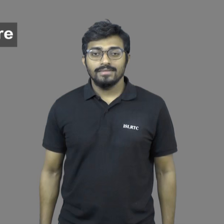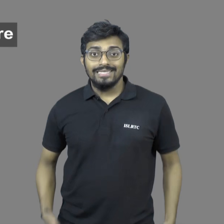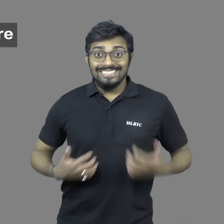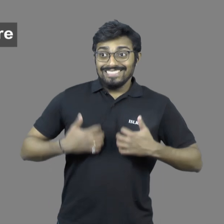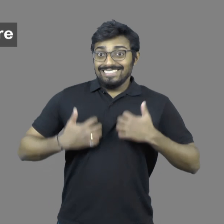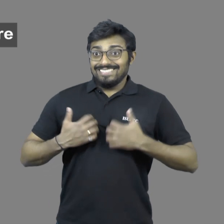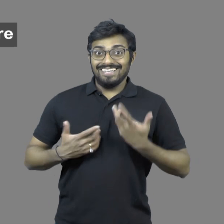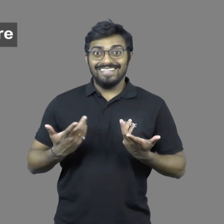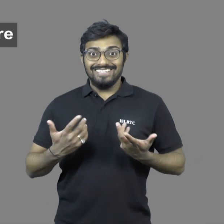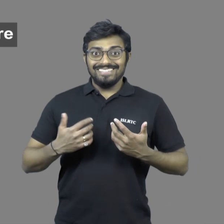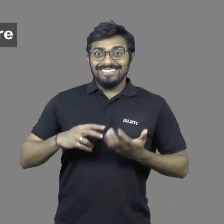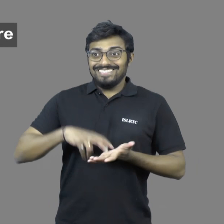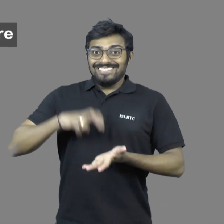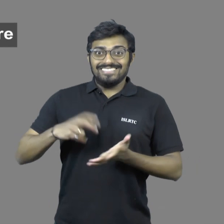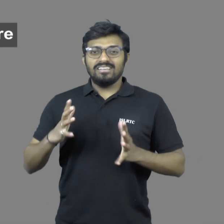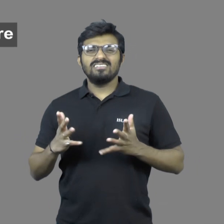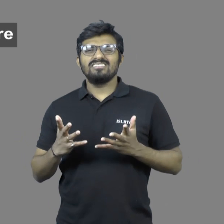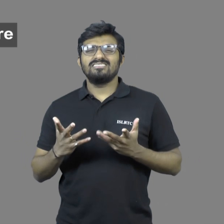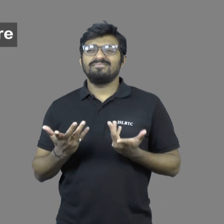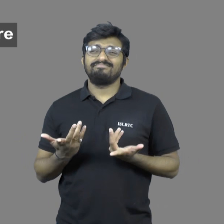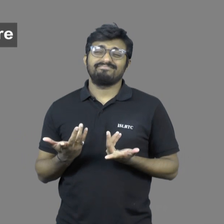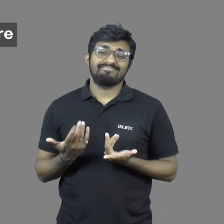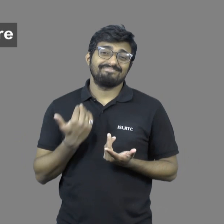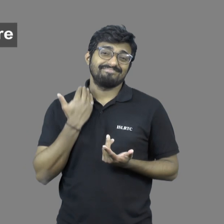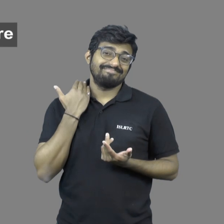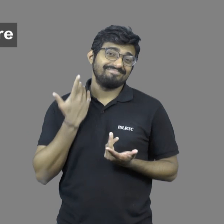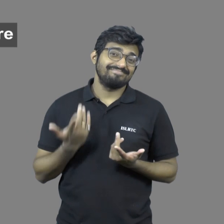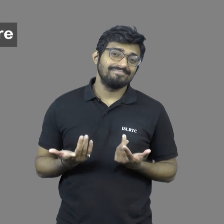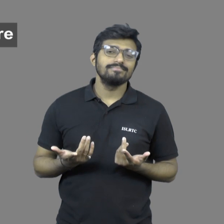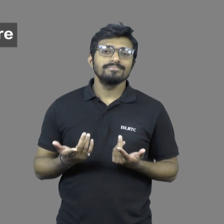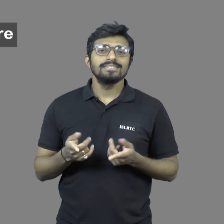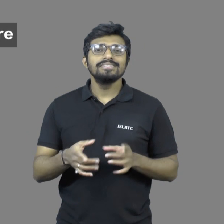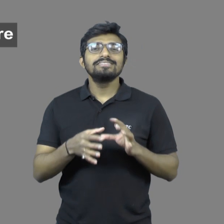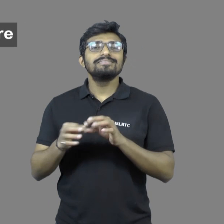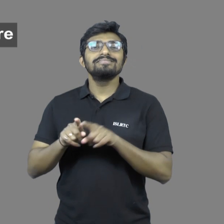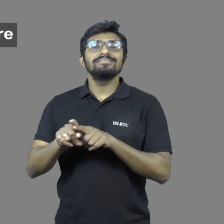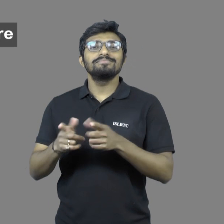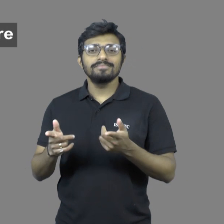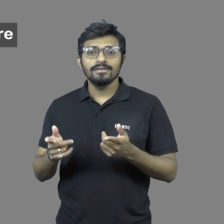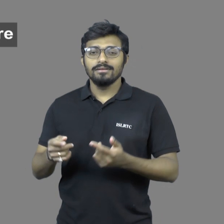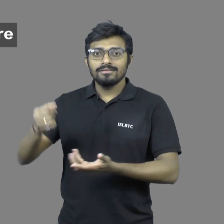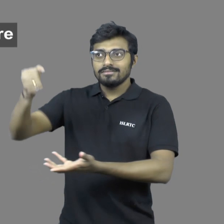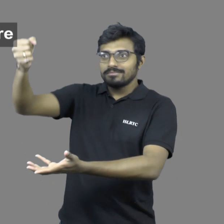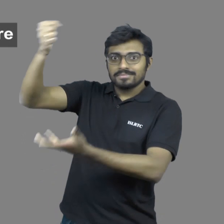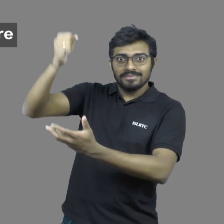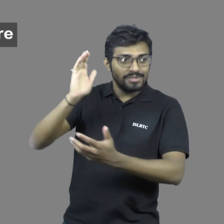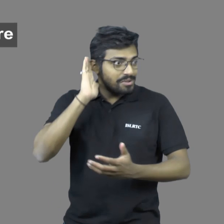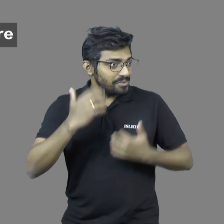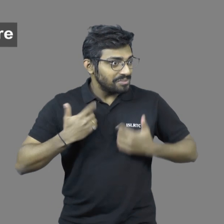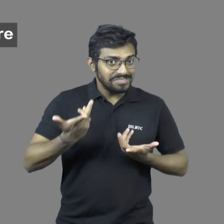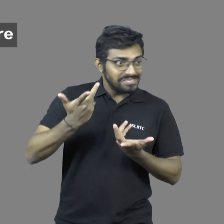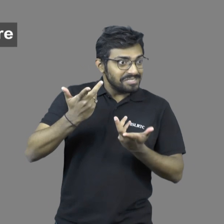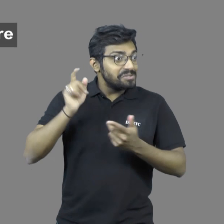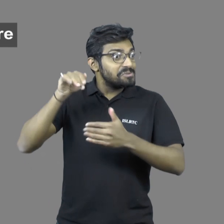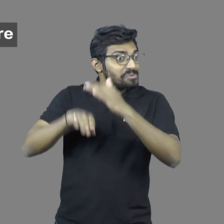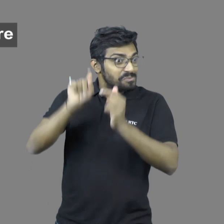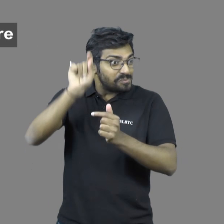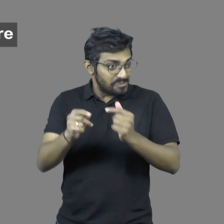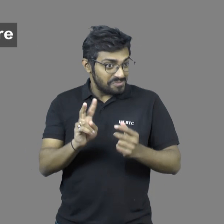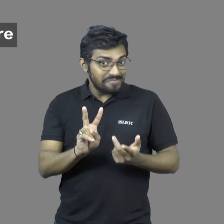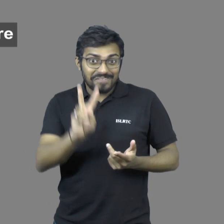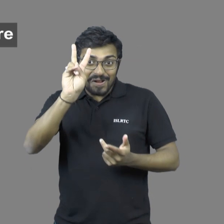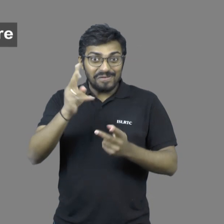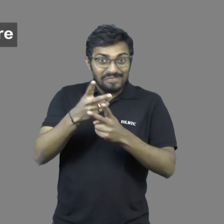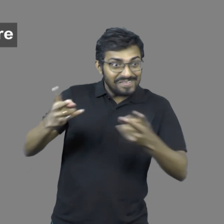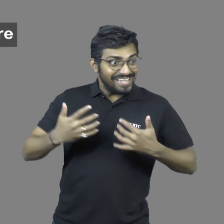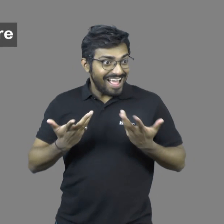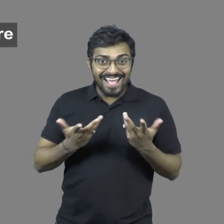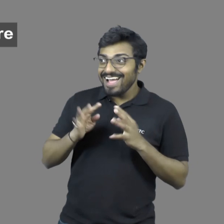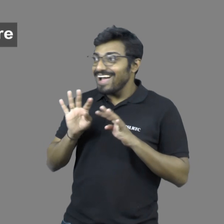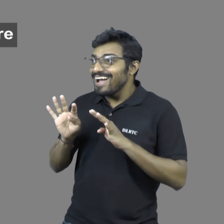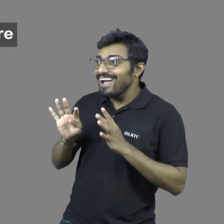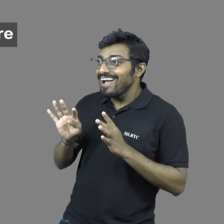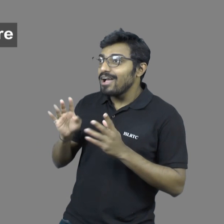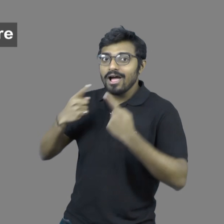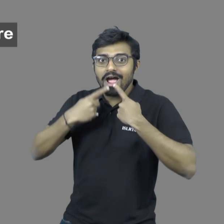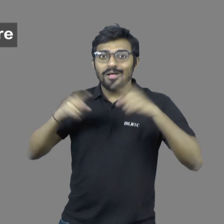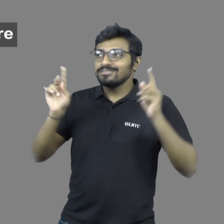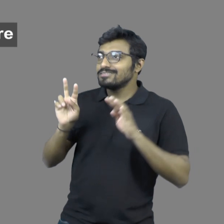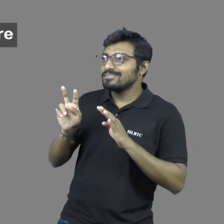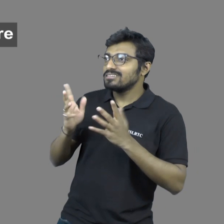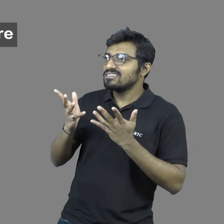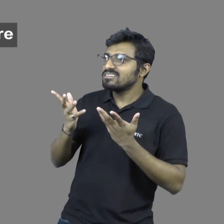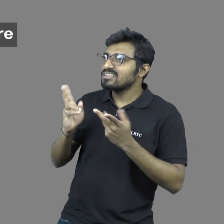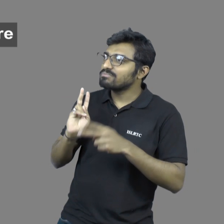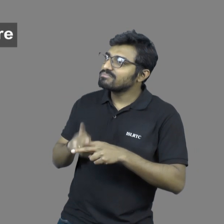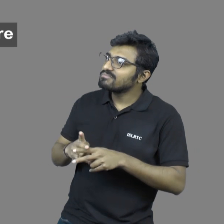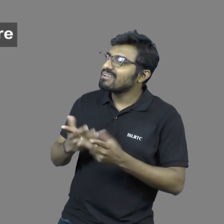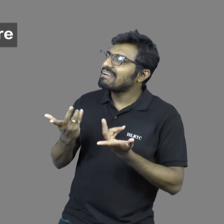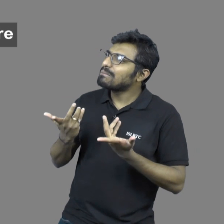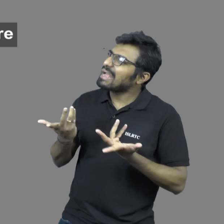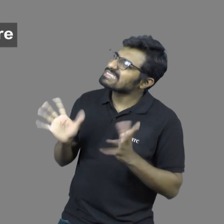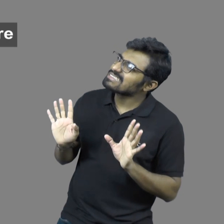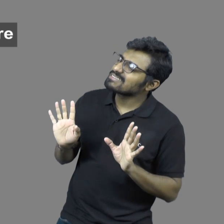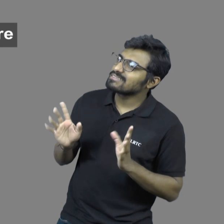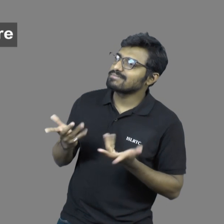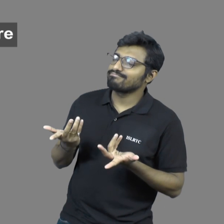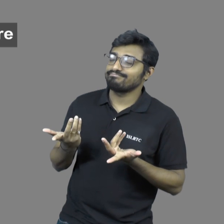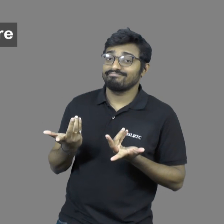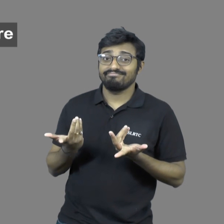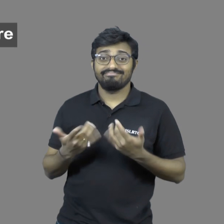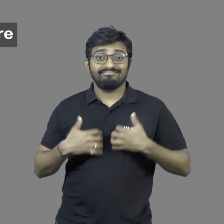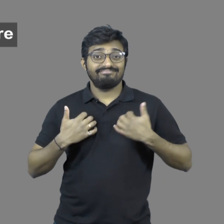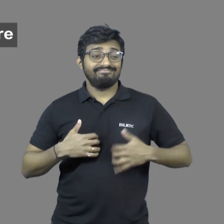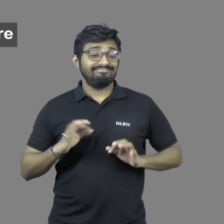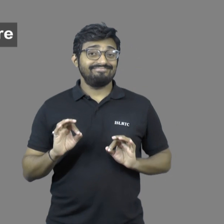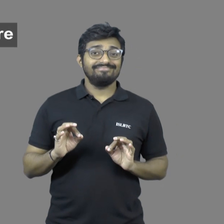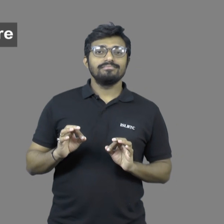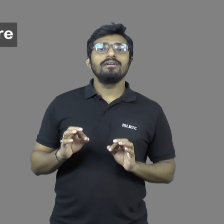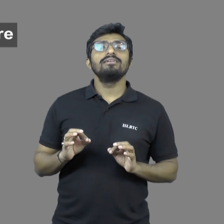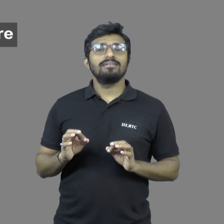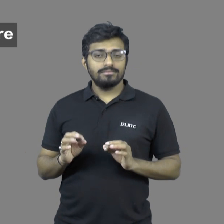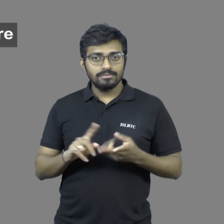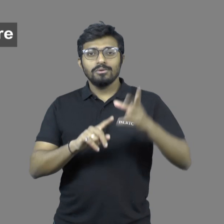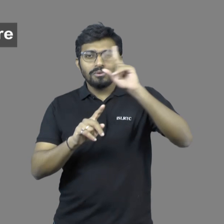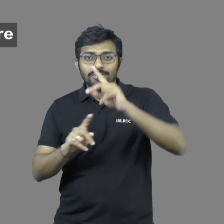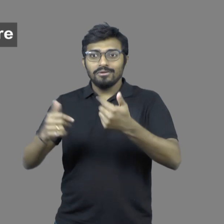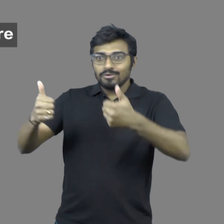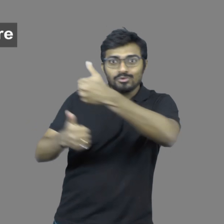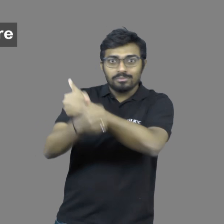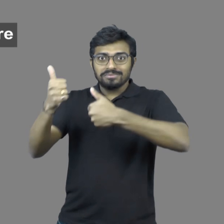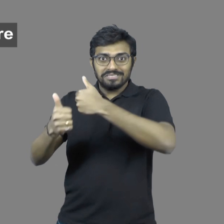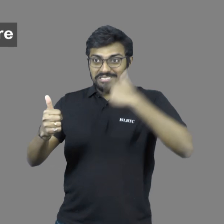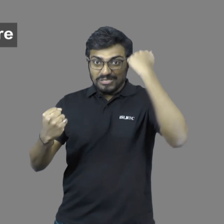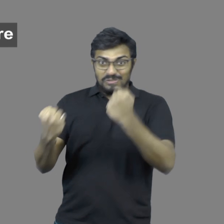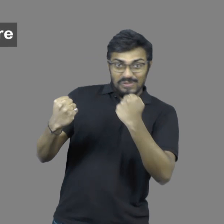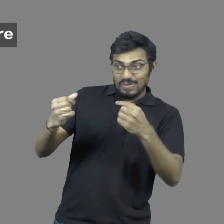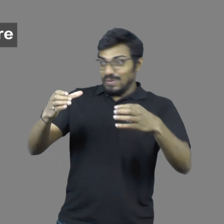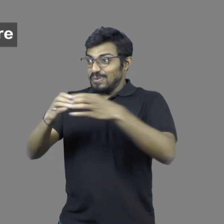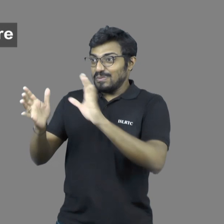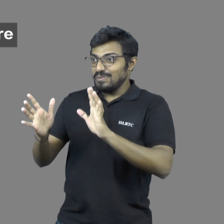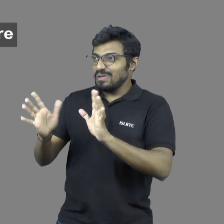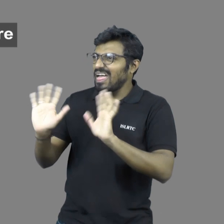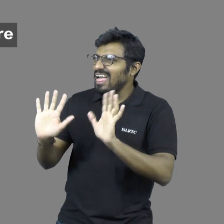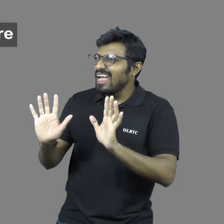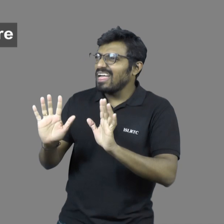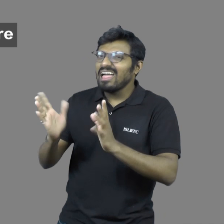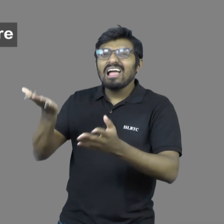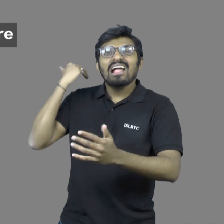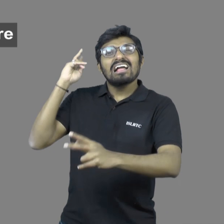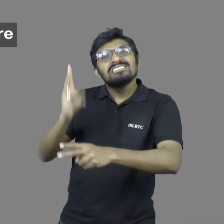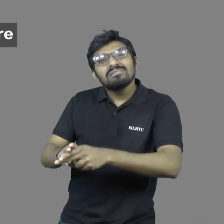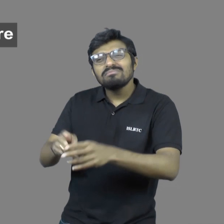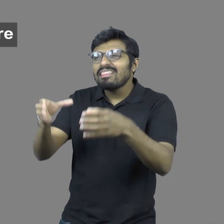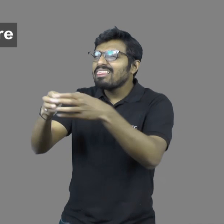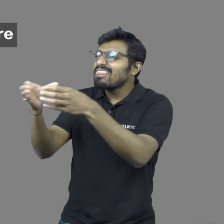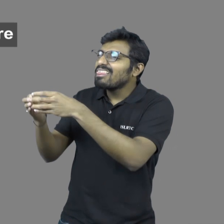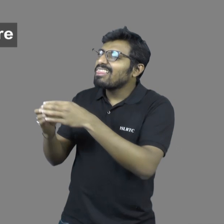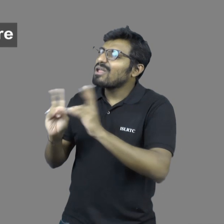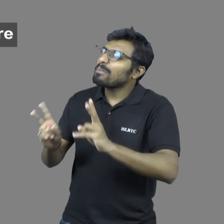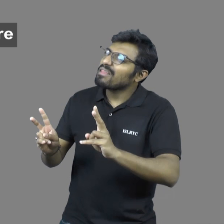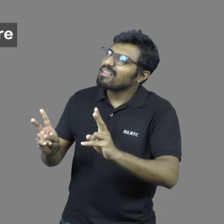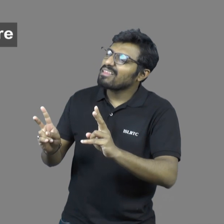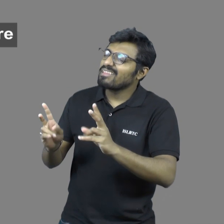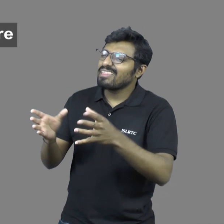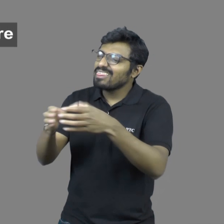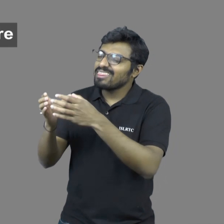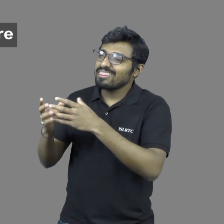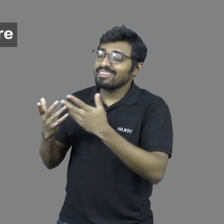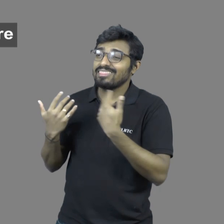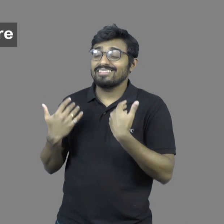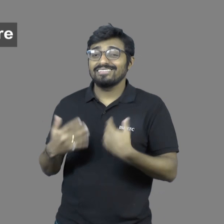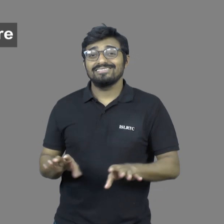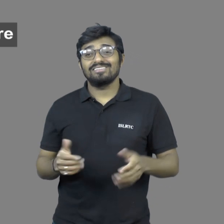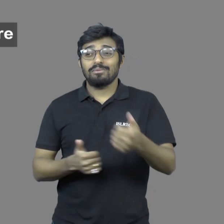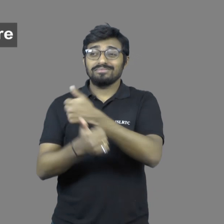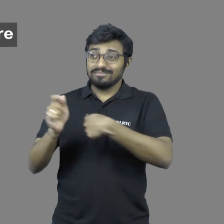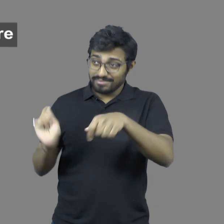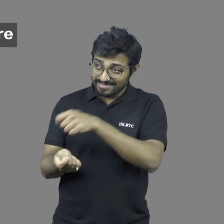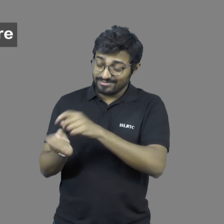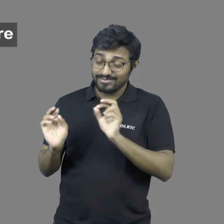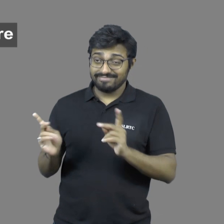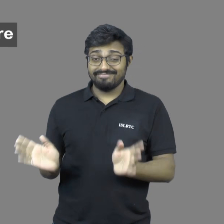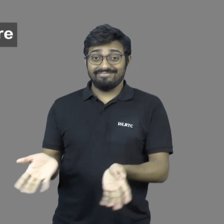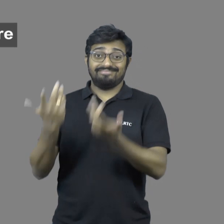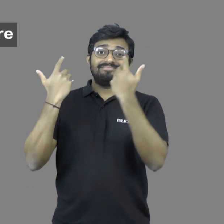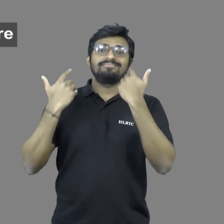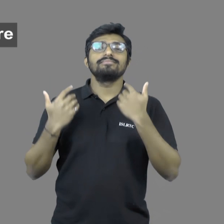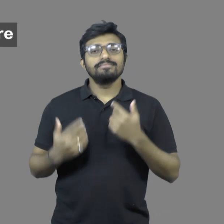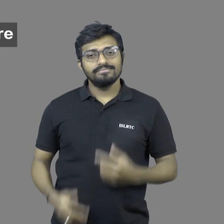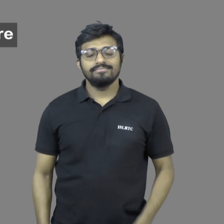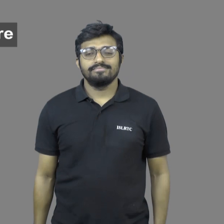Lacklustre